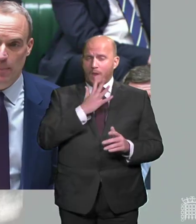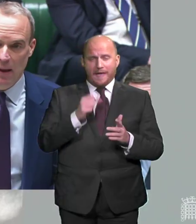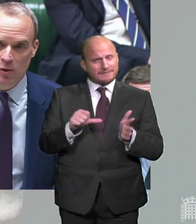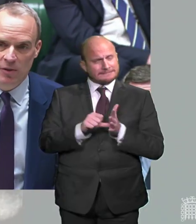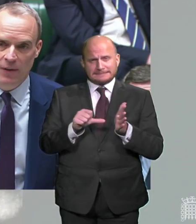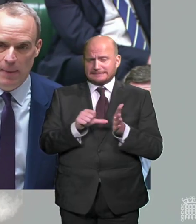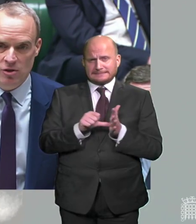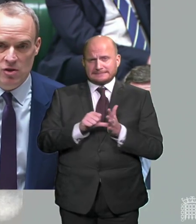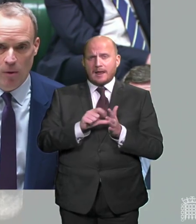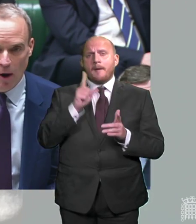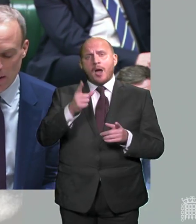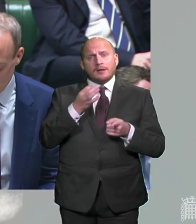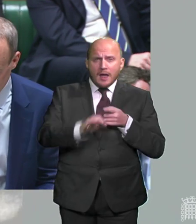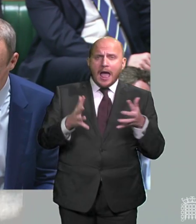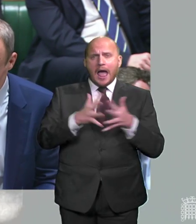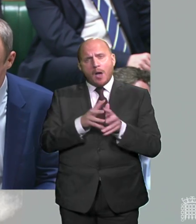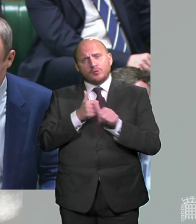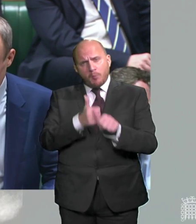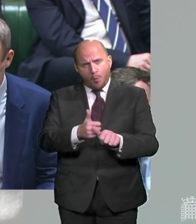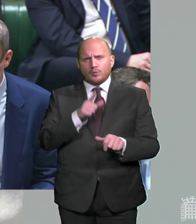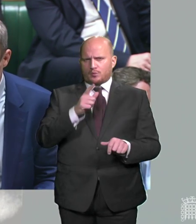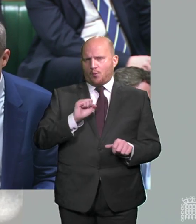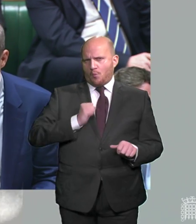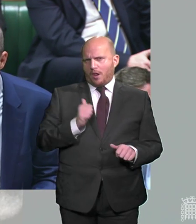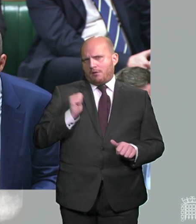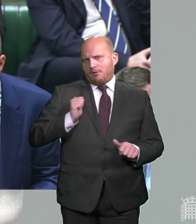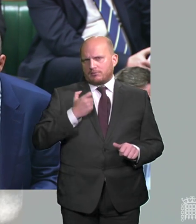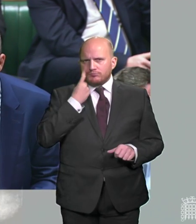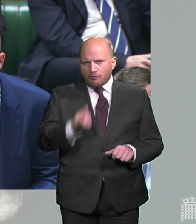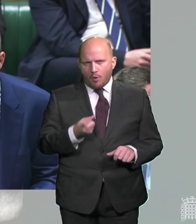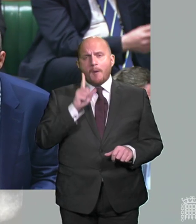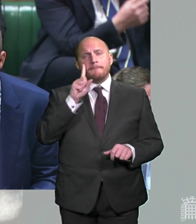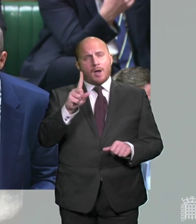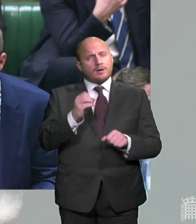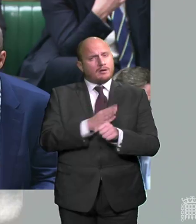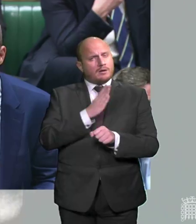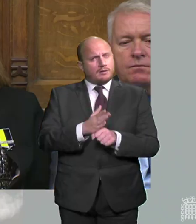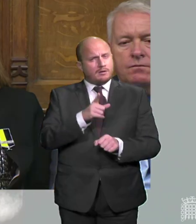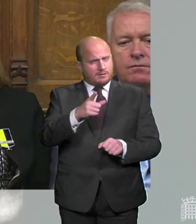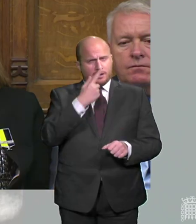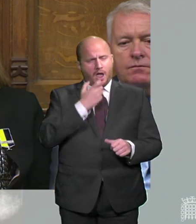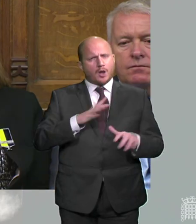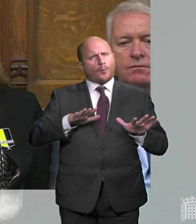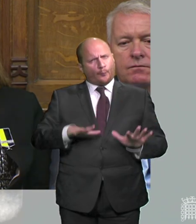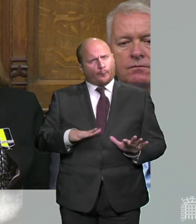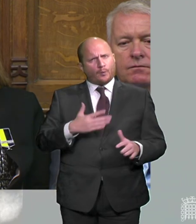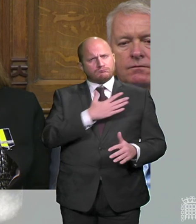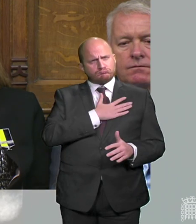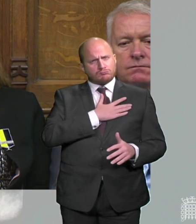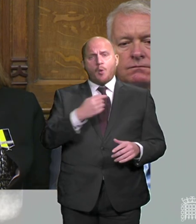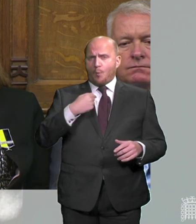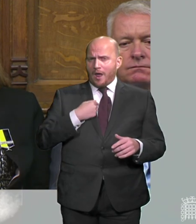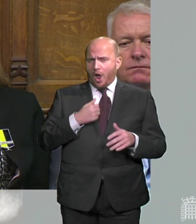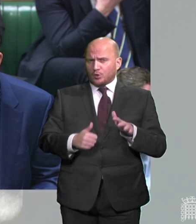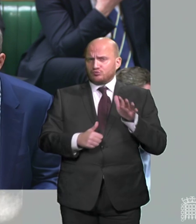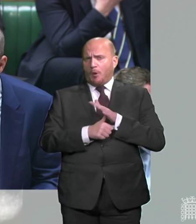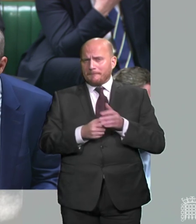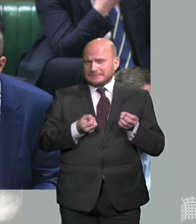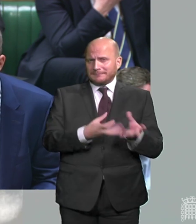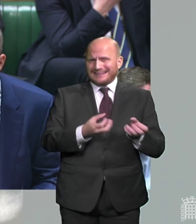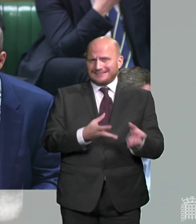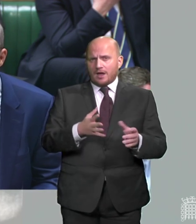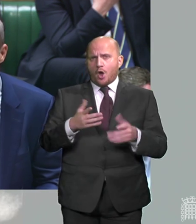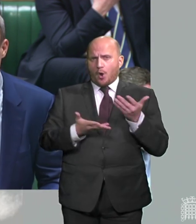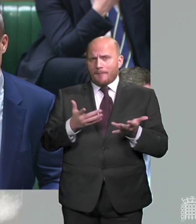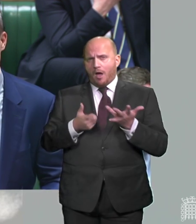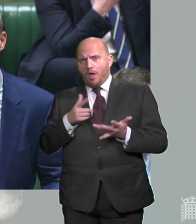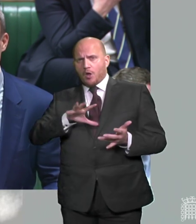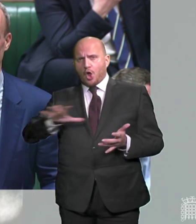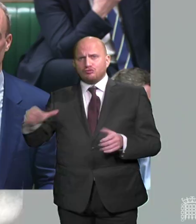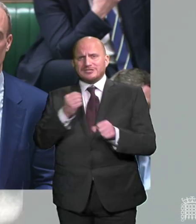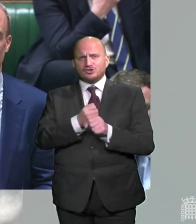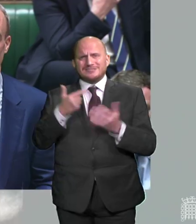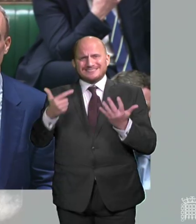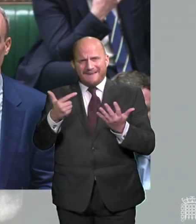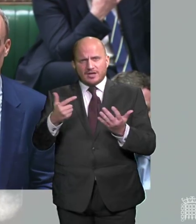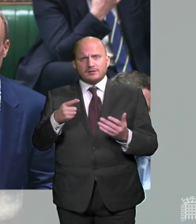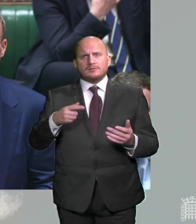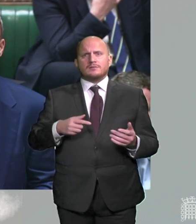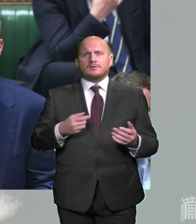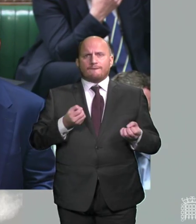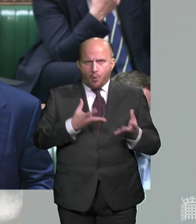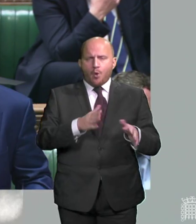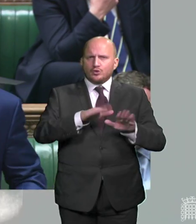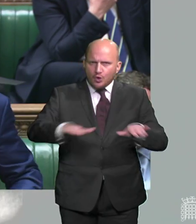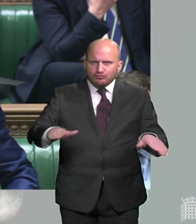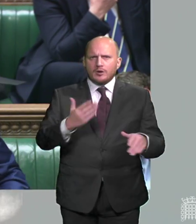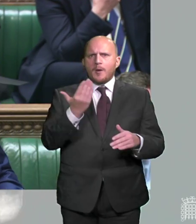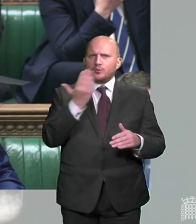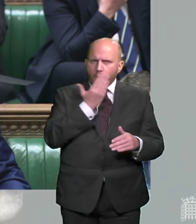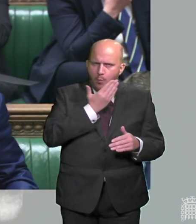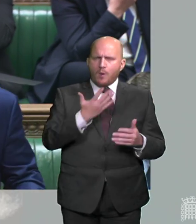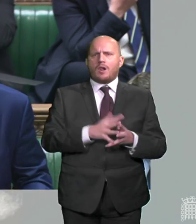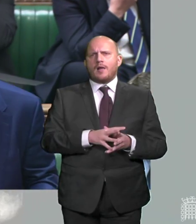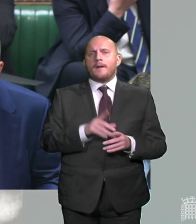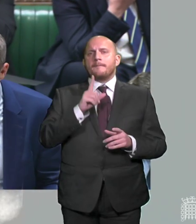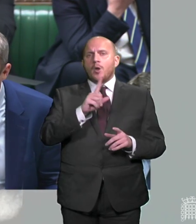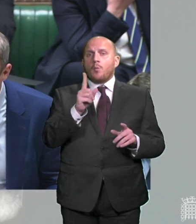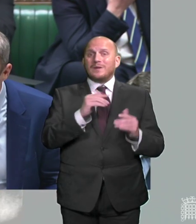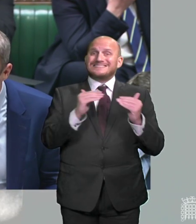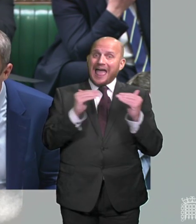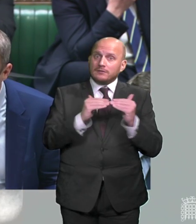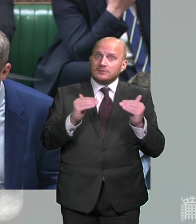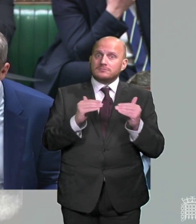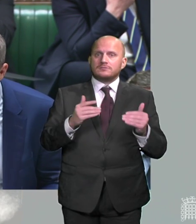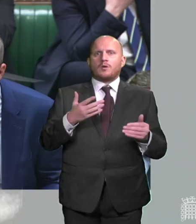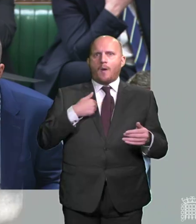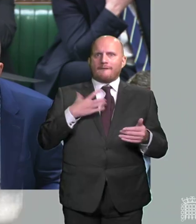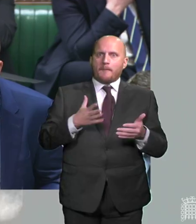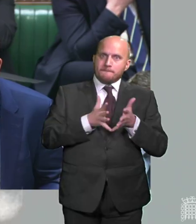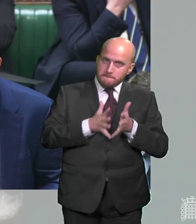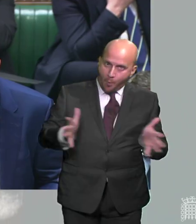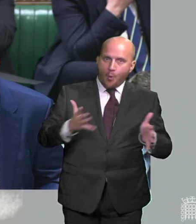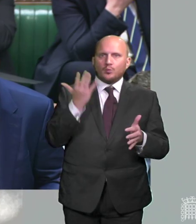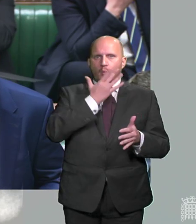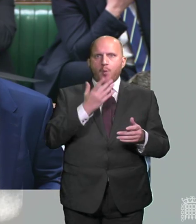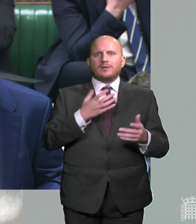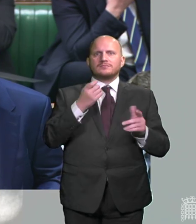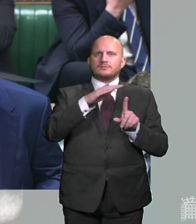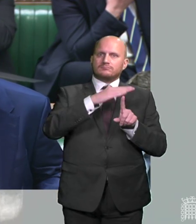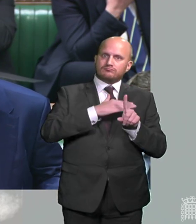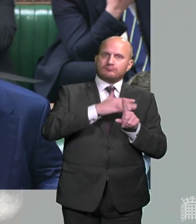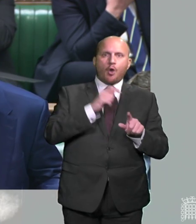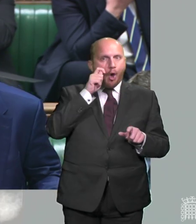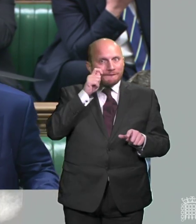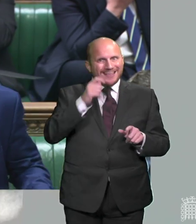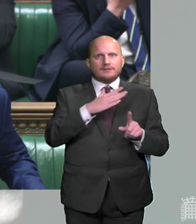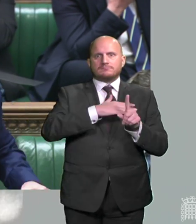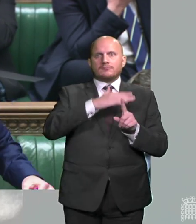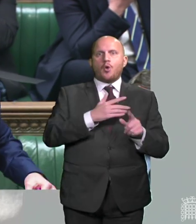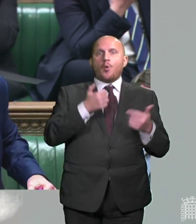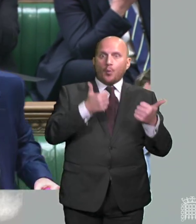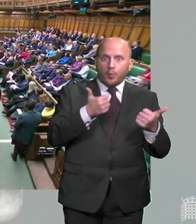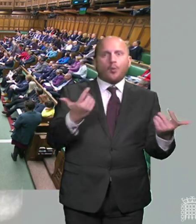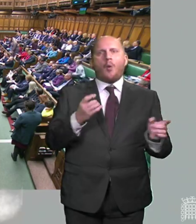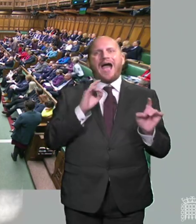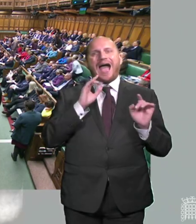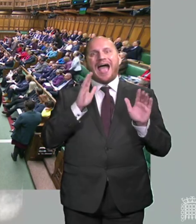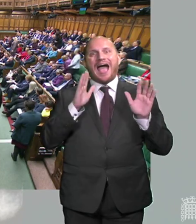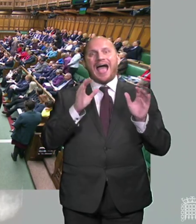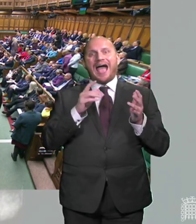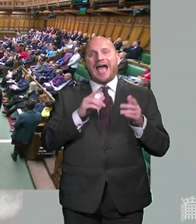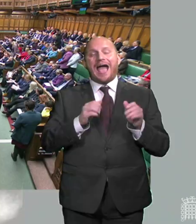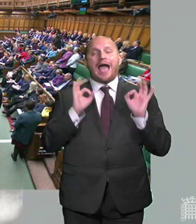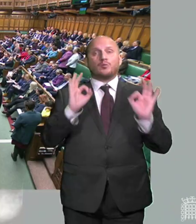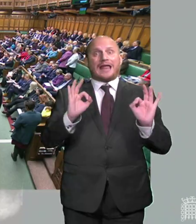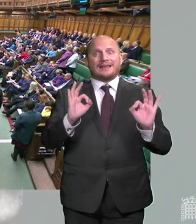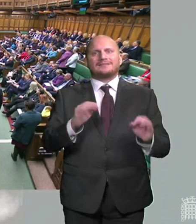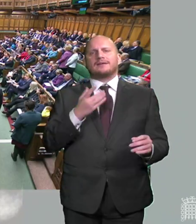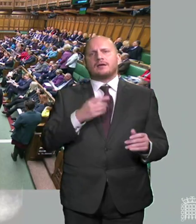More will be said about specific measures tomorrow, but the honourable Lady should stand assured that we are the top spenders as a percentage of GDP on primary and secondary education in the G7, and that standards, which matter to pupils and parents the most, have increased, with the proportion of schools rated good or outstanding up from 68% in 2010 to 87% today.